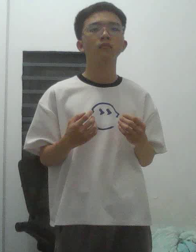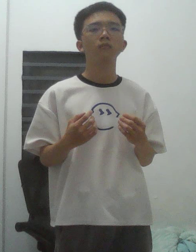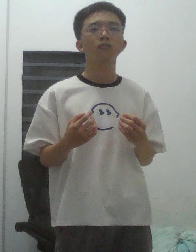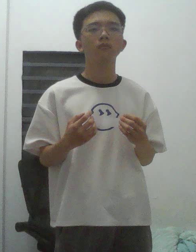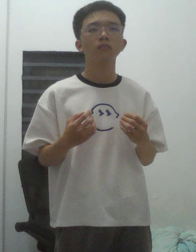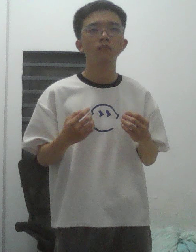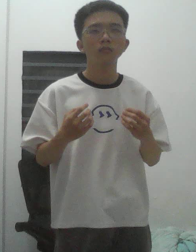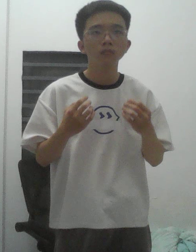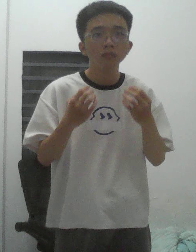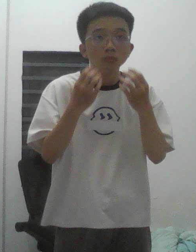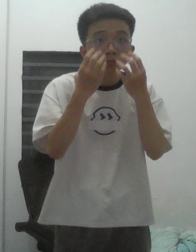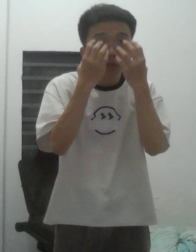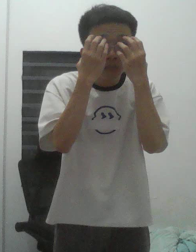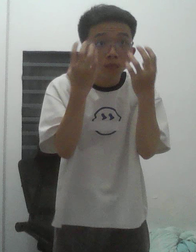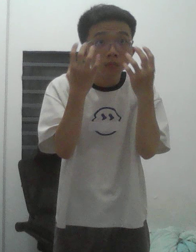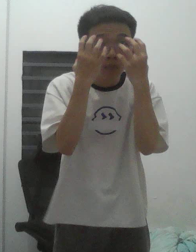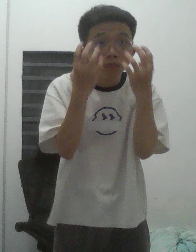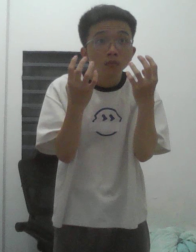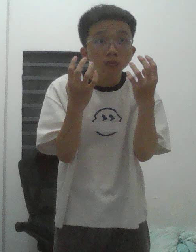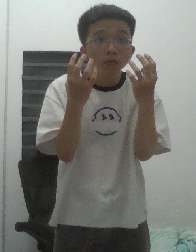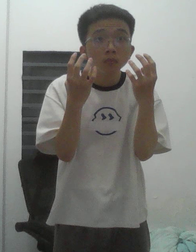ngac nhien